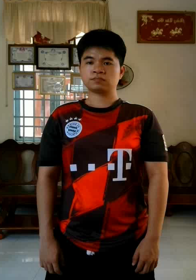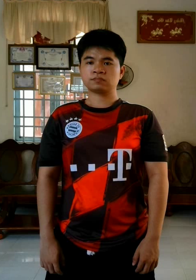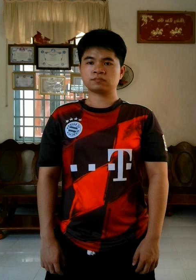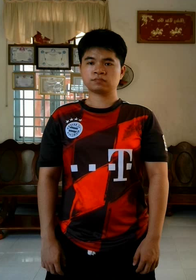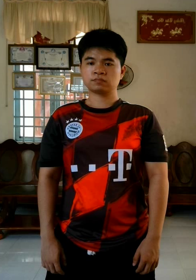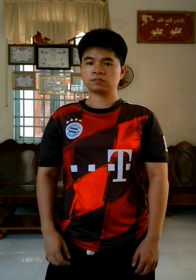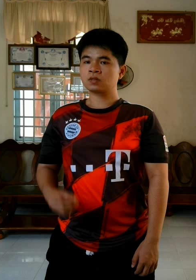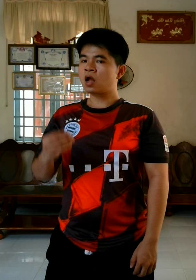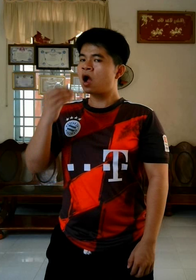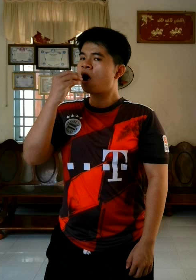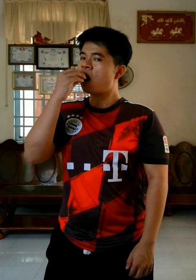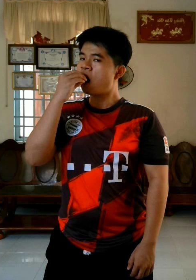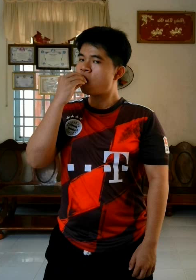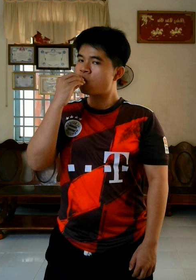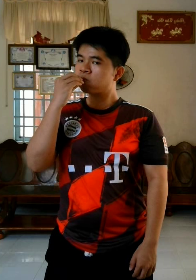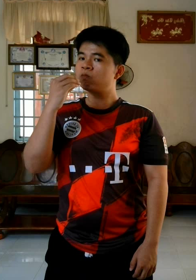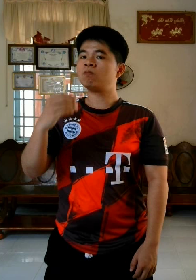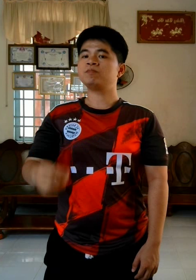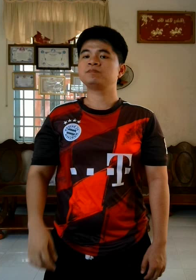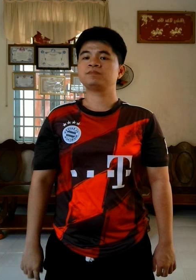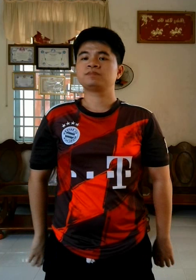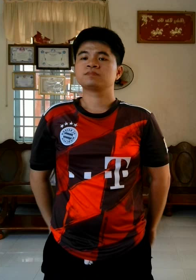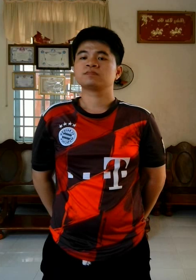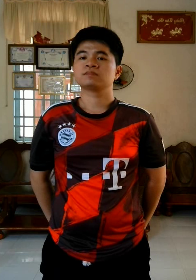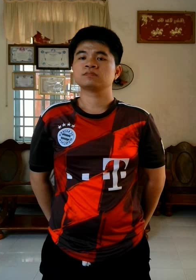an